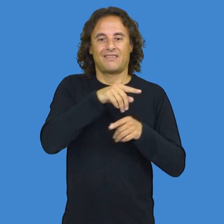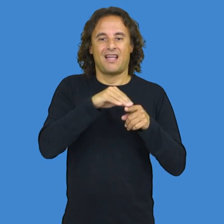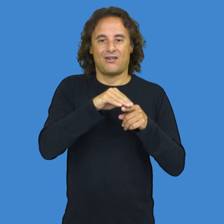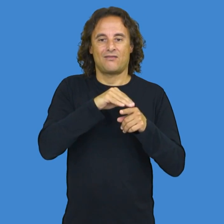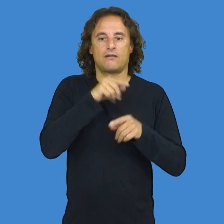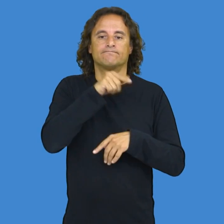alcohol